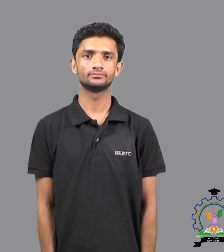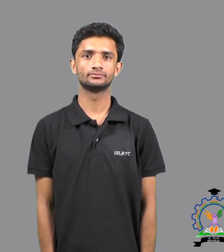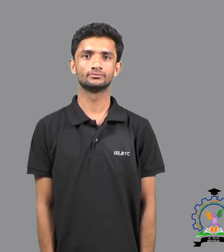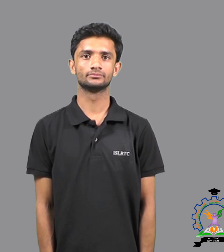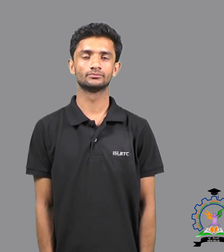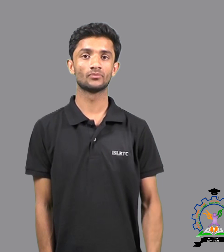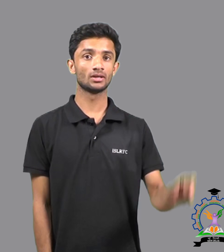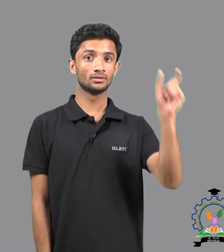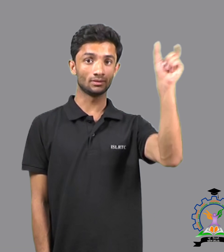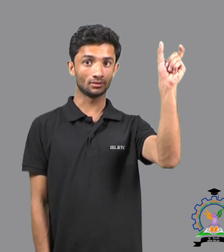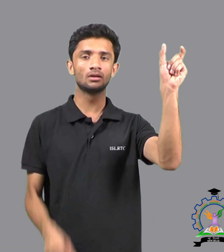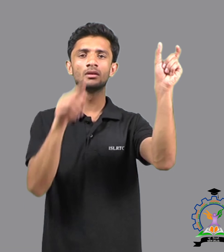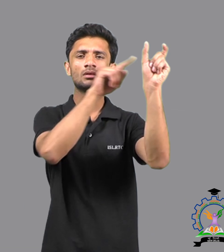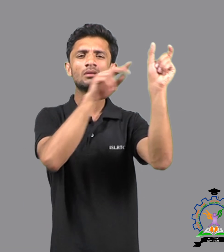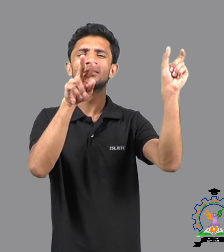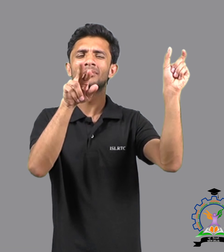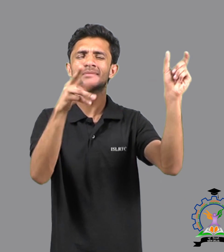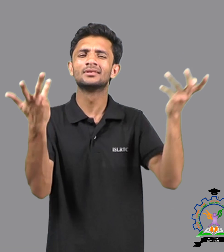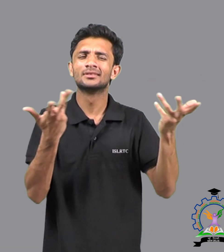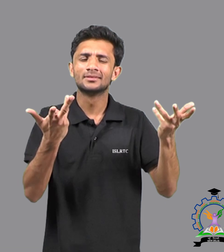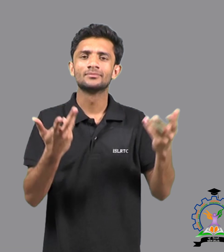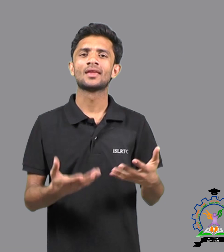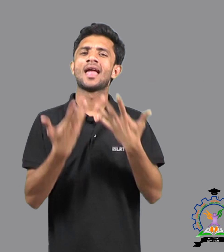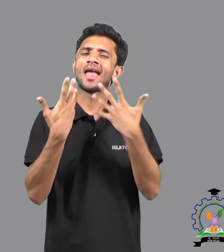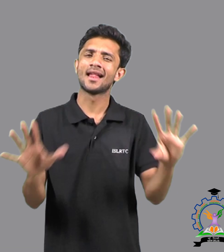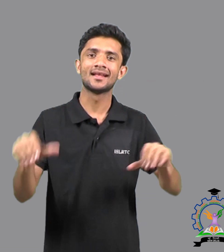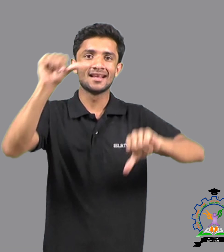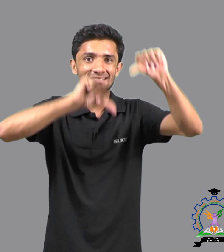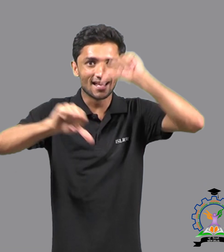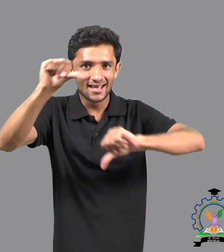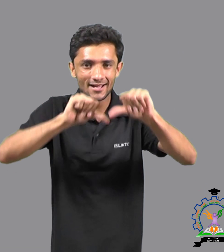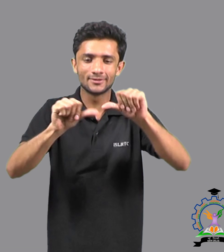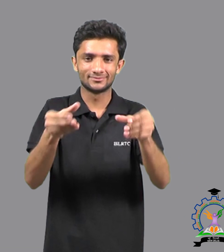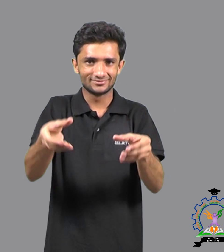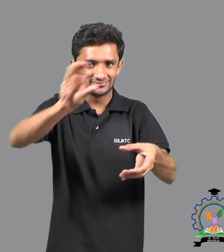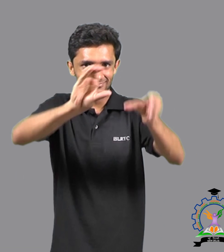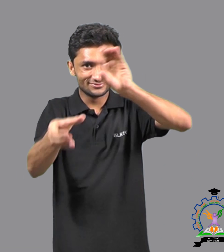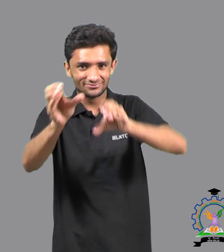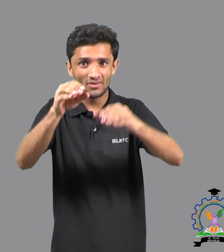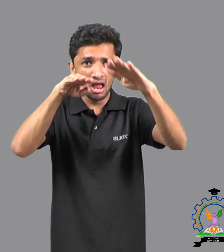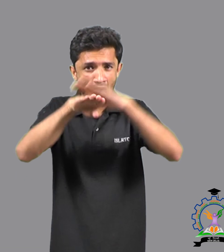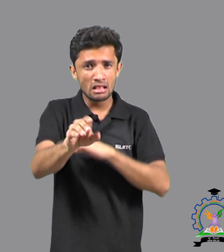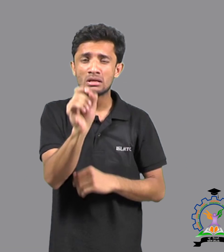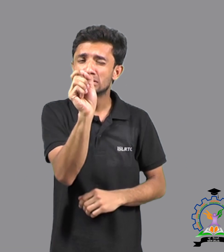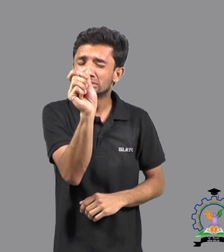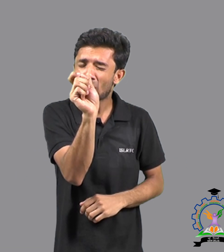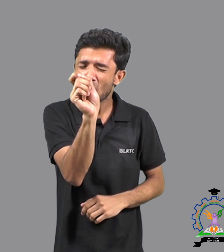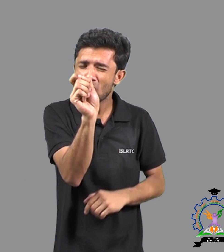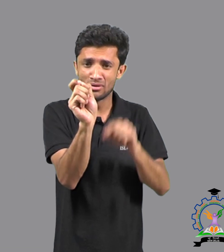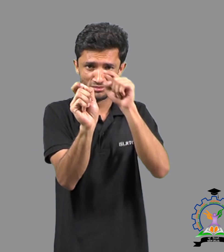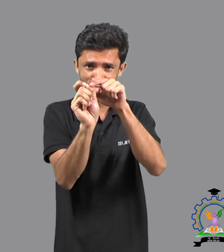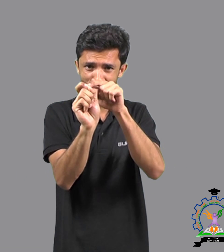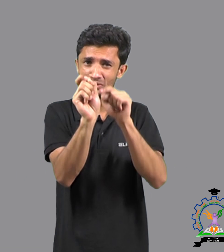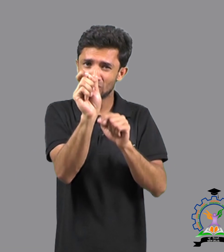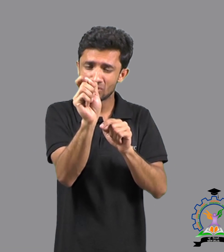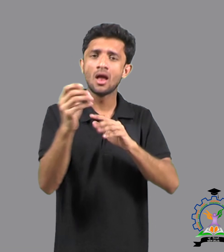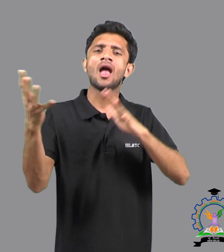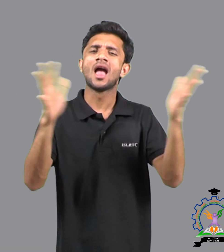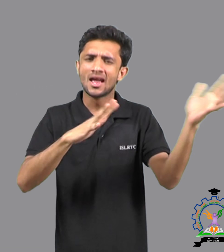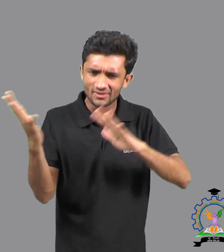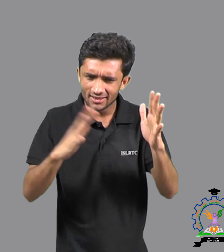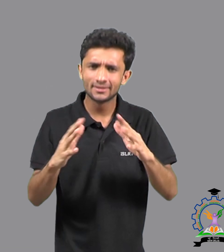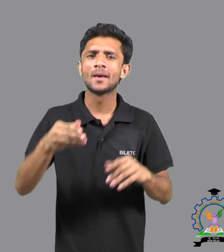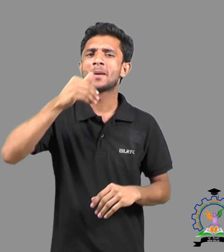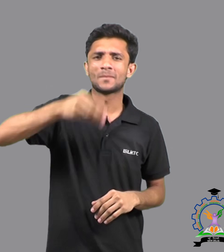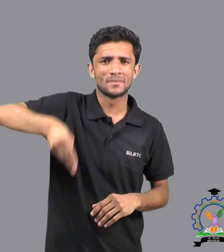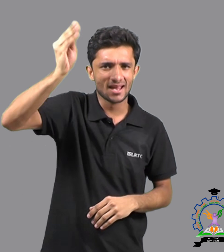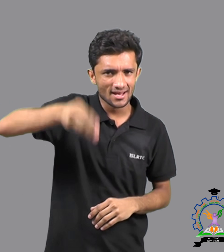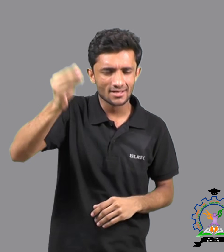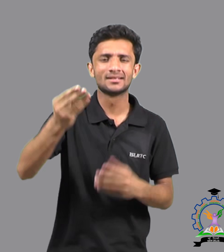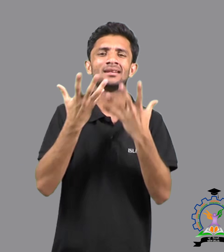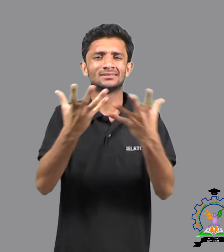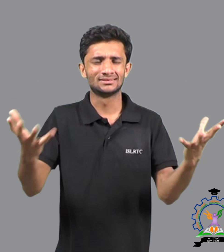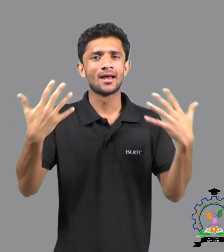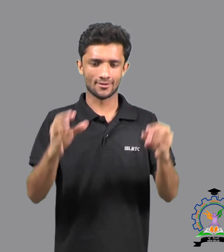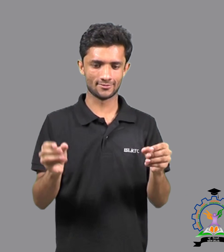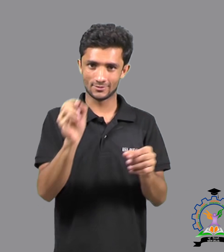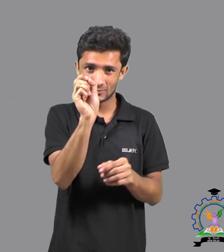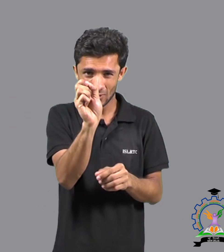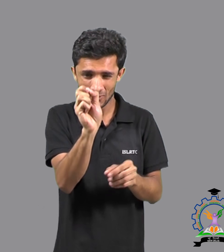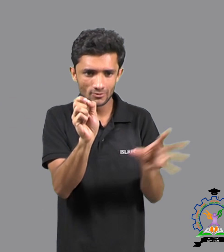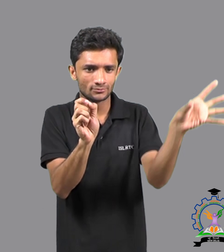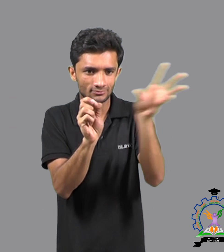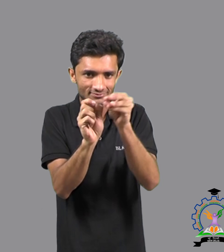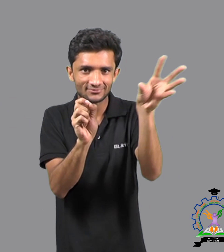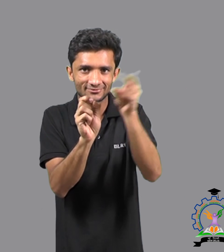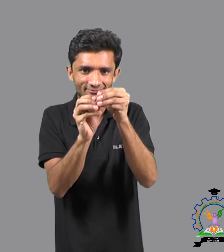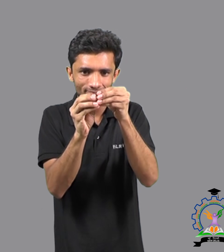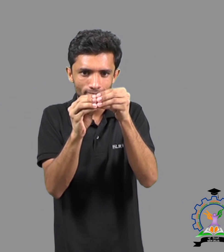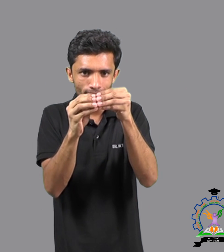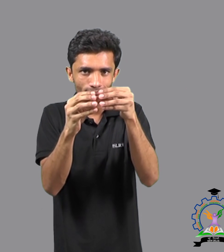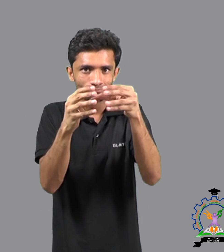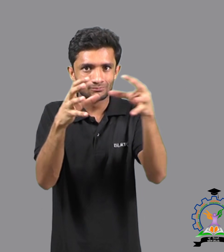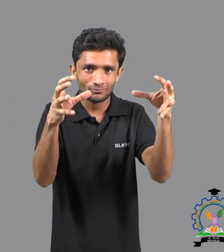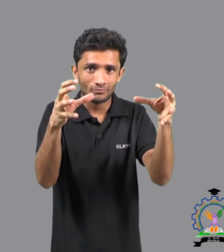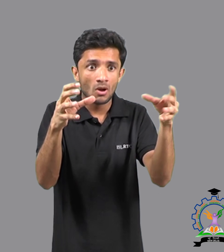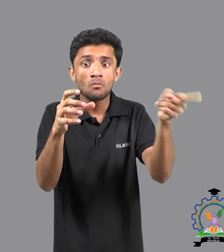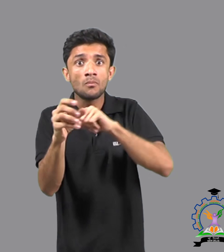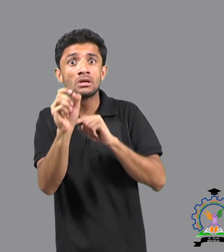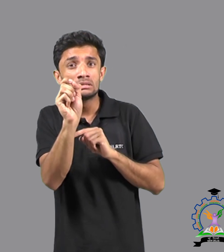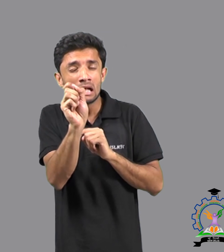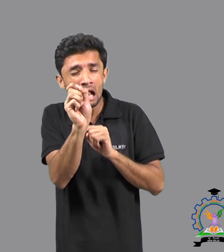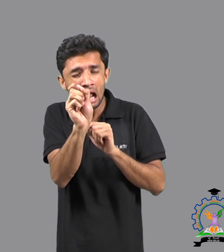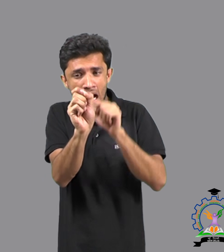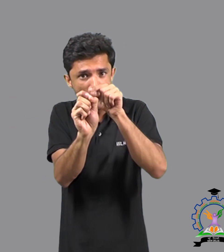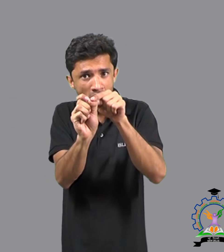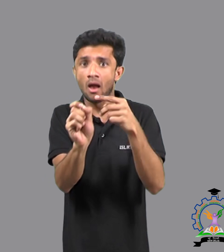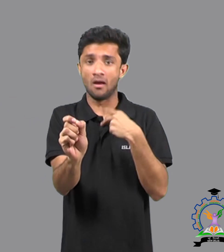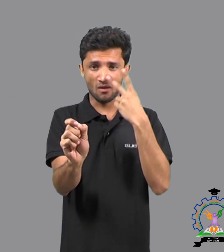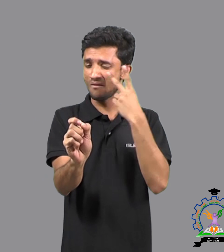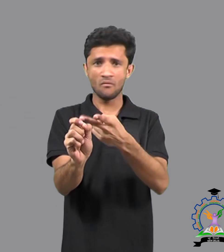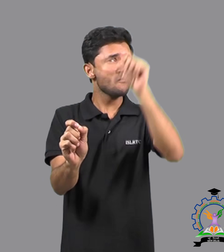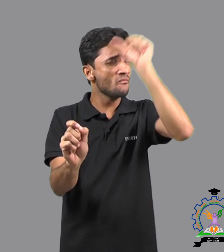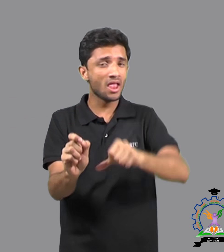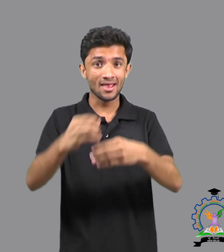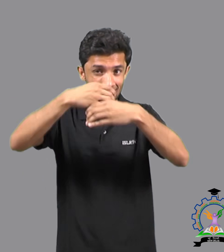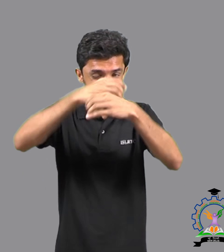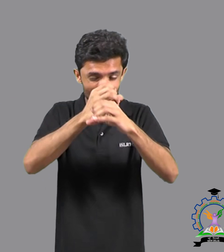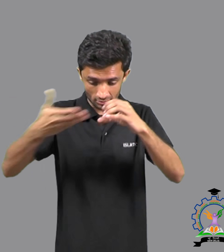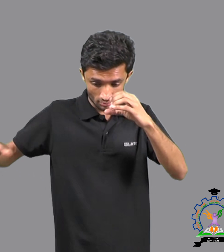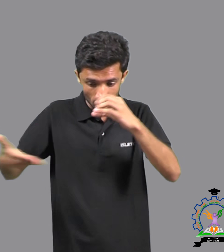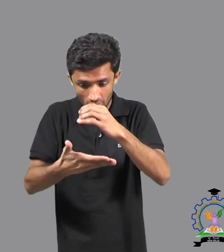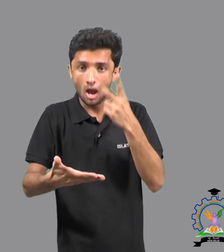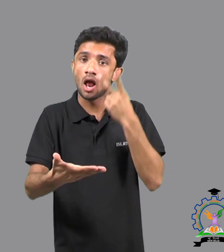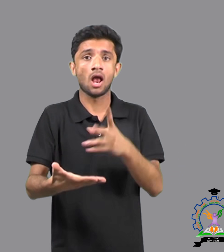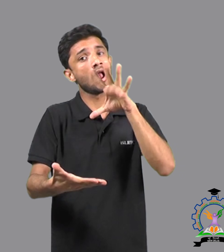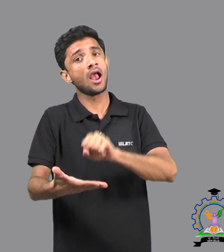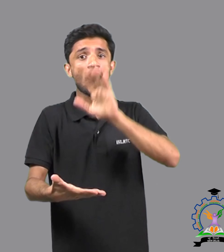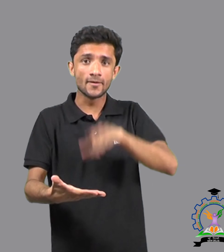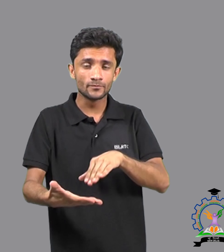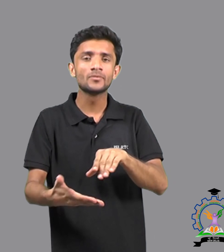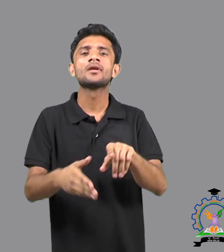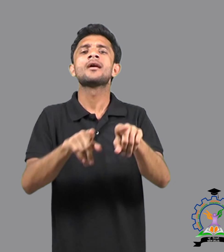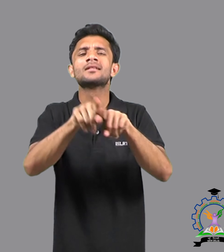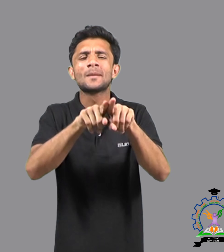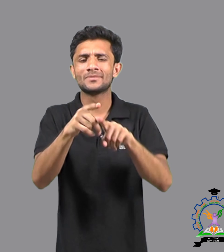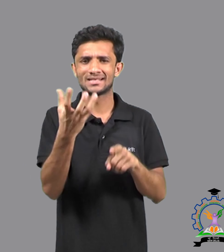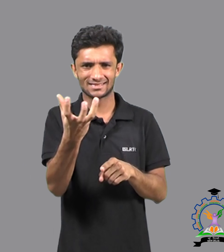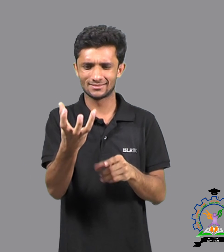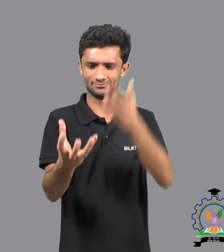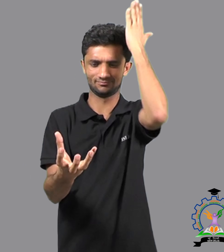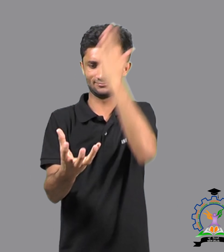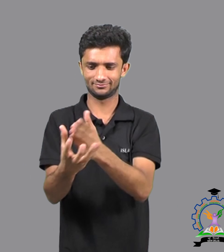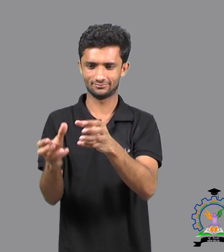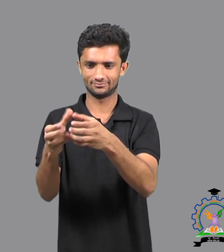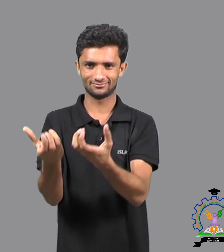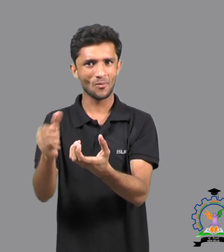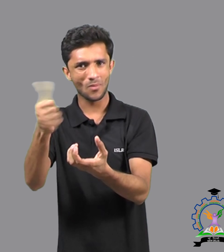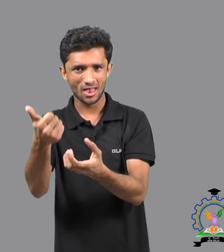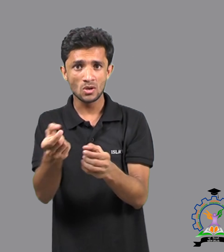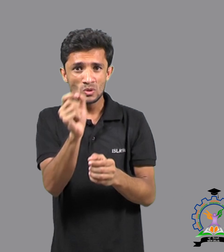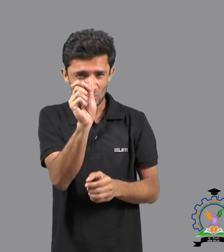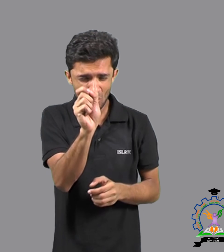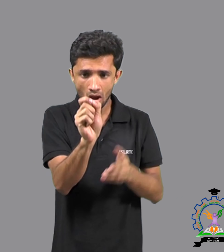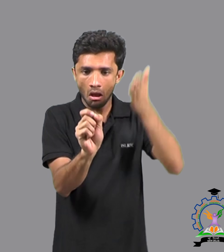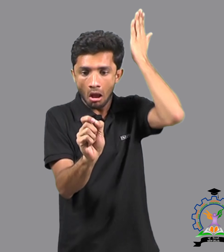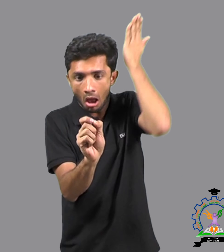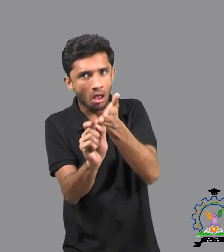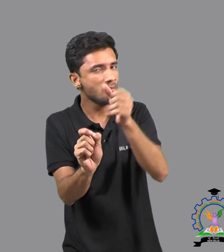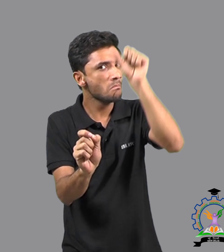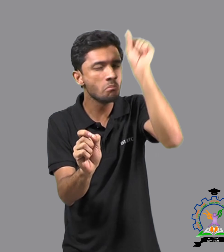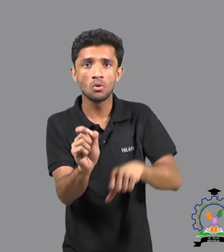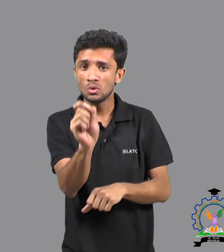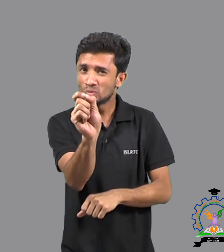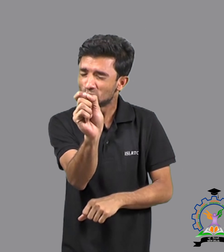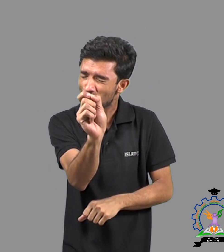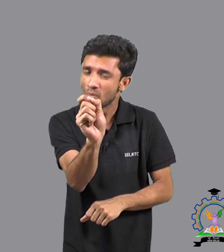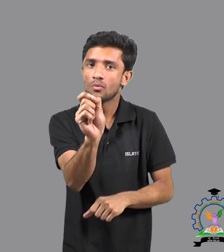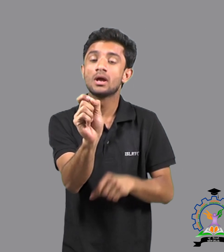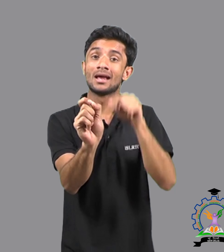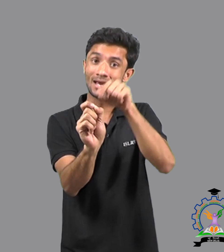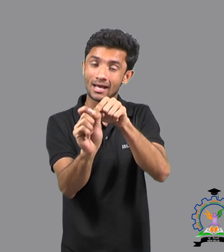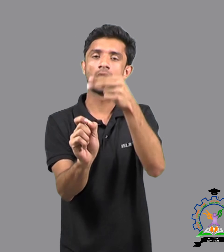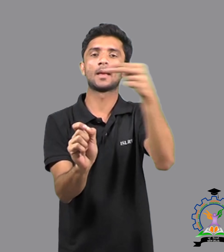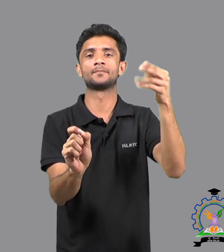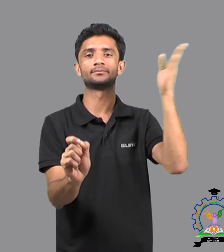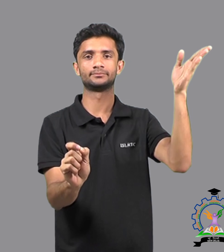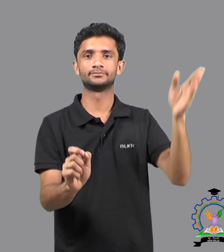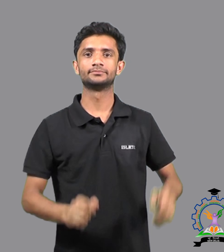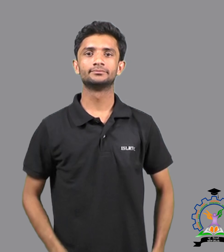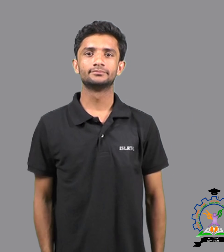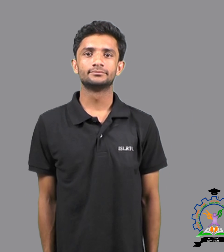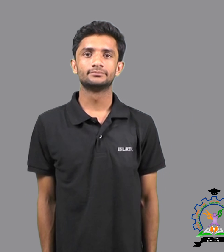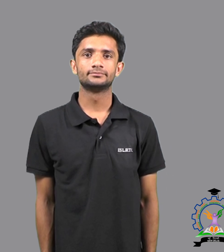Atom